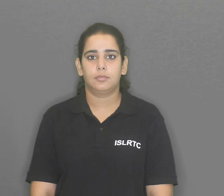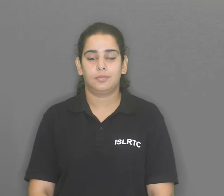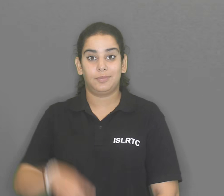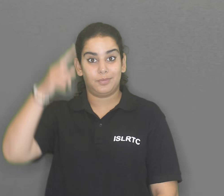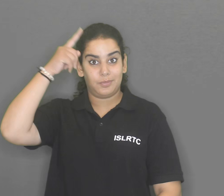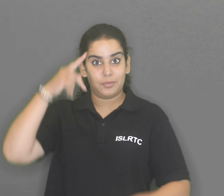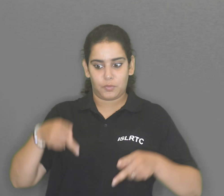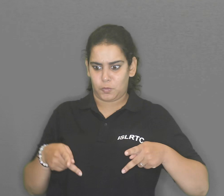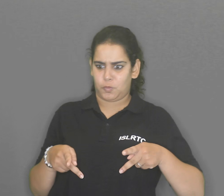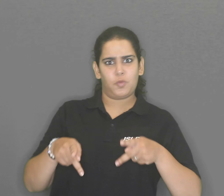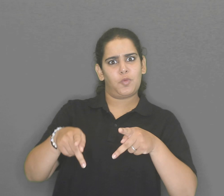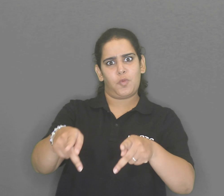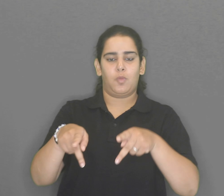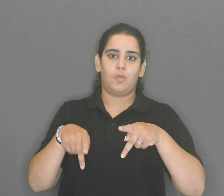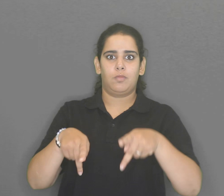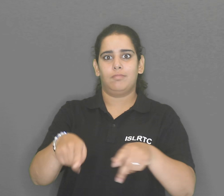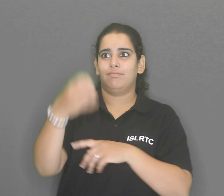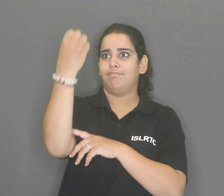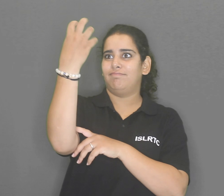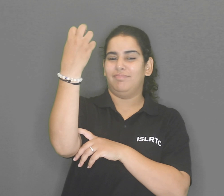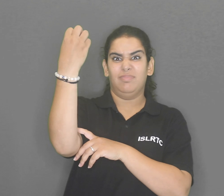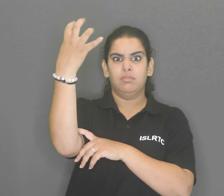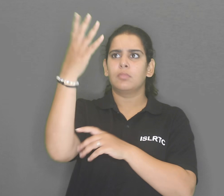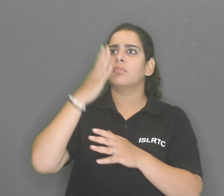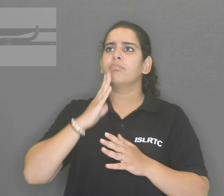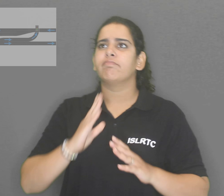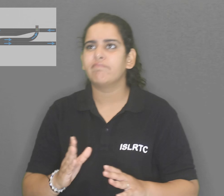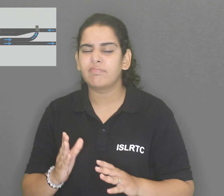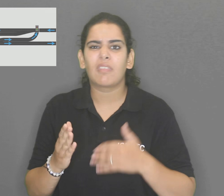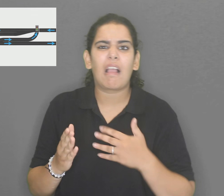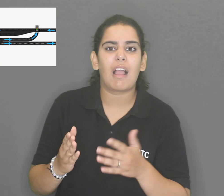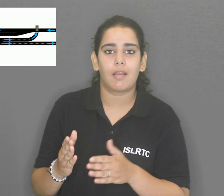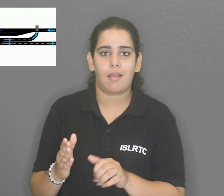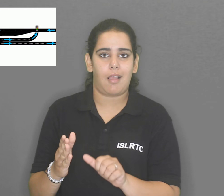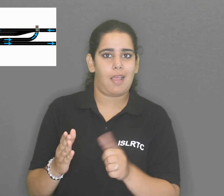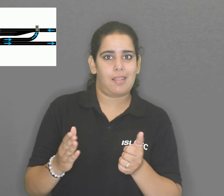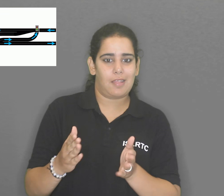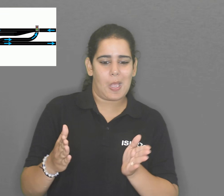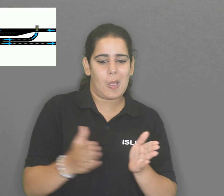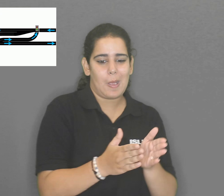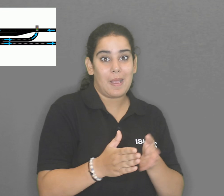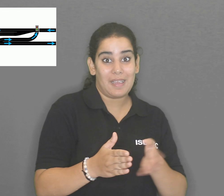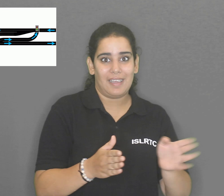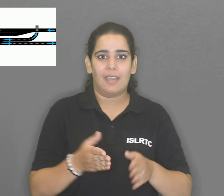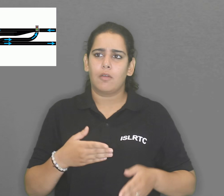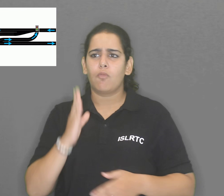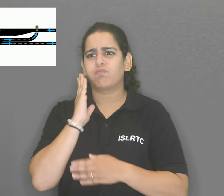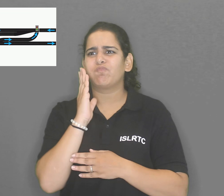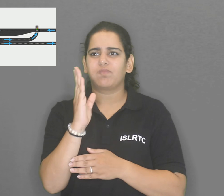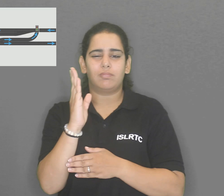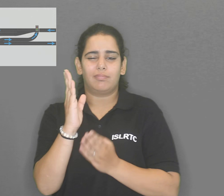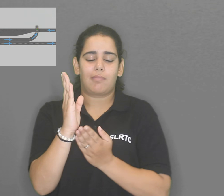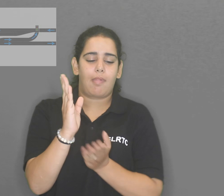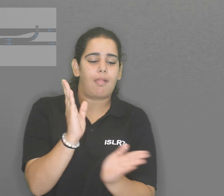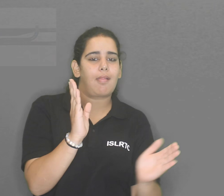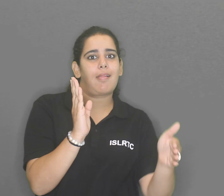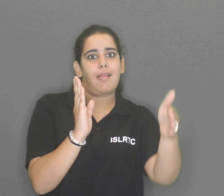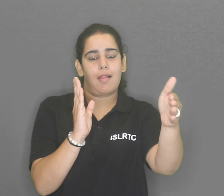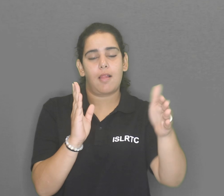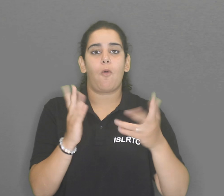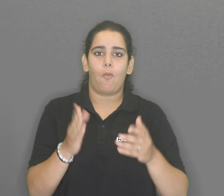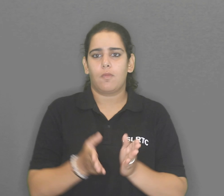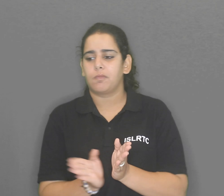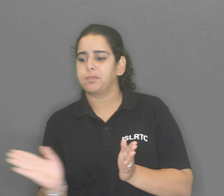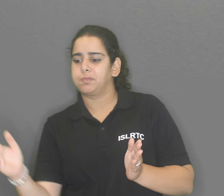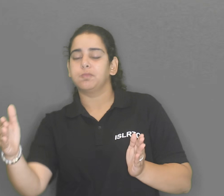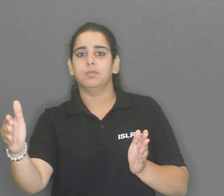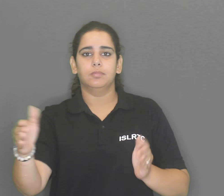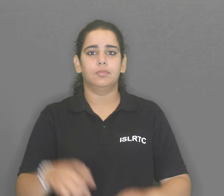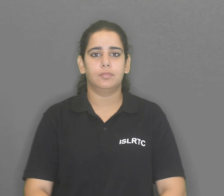Super street intersections in which the minor cross-street traffic is prohibited from going straight through or left at a divided highway intersection